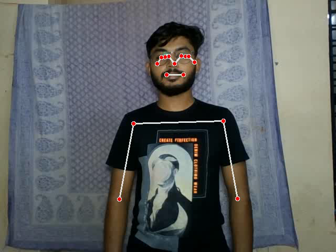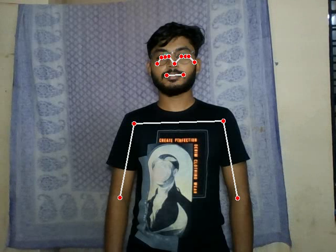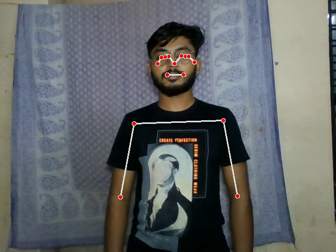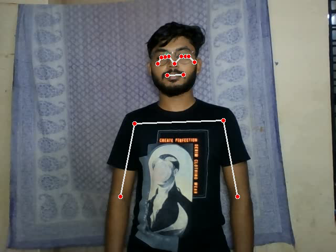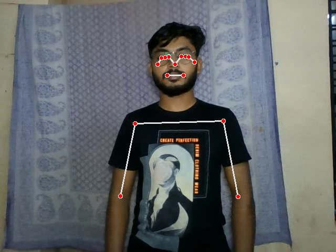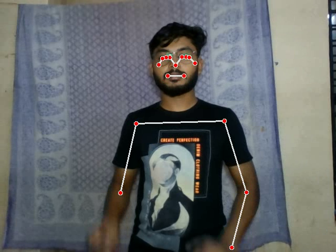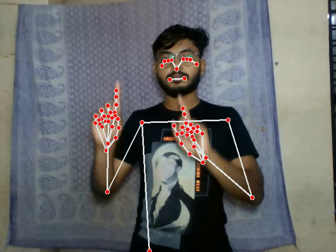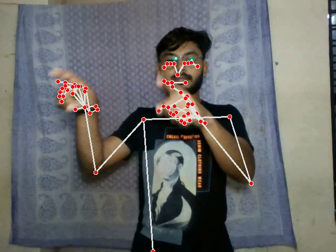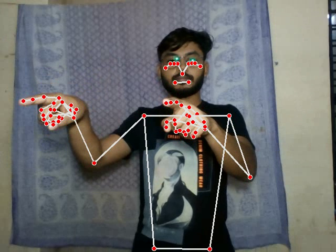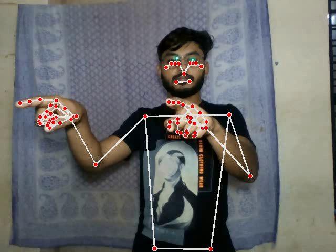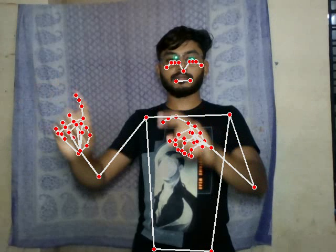go